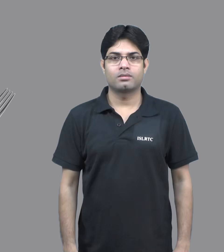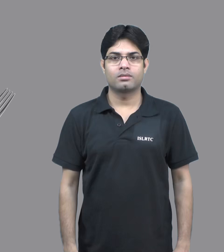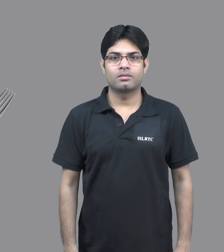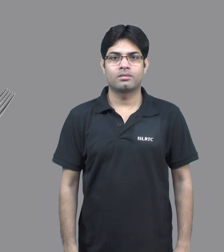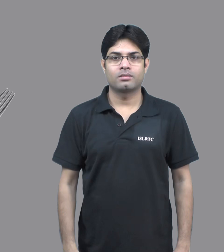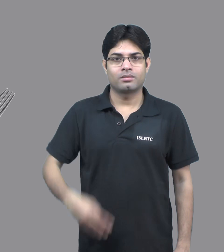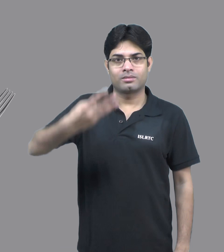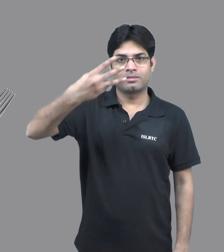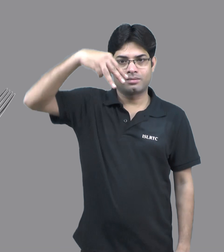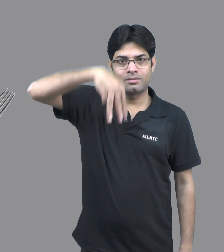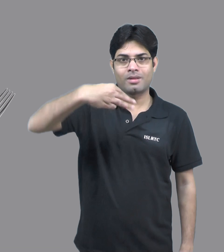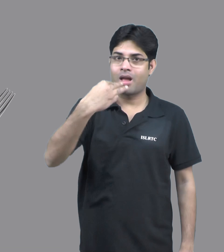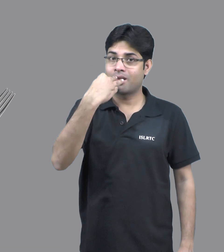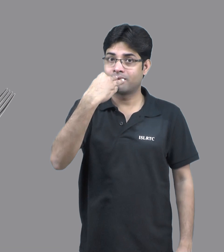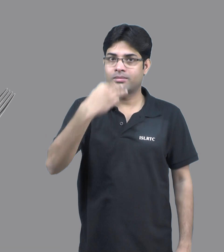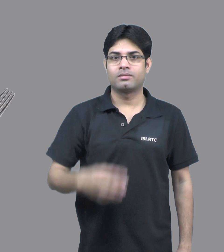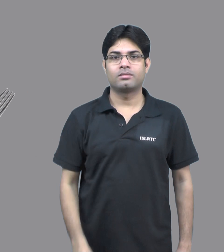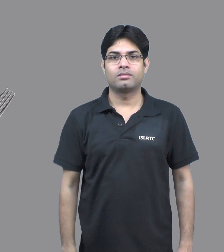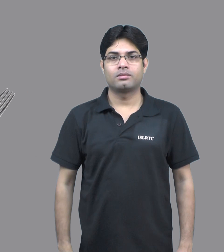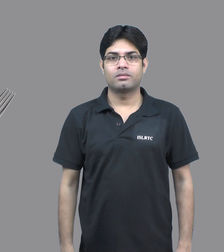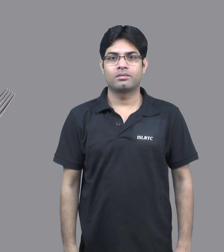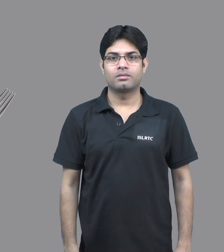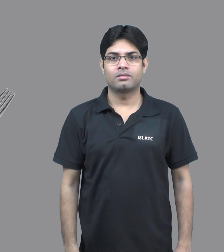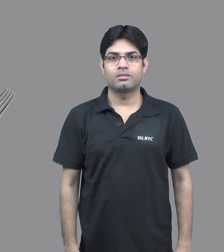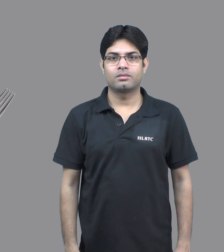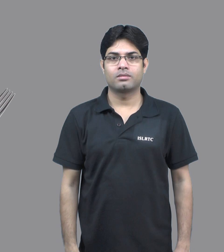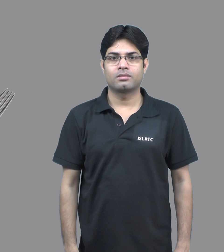Fork